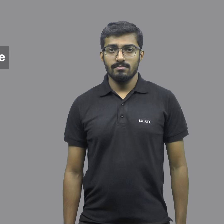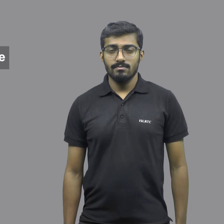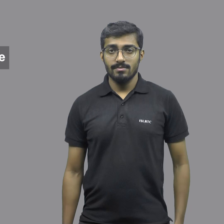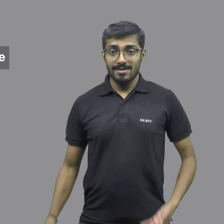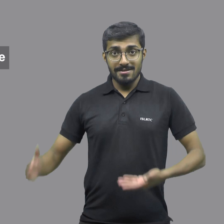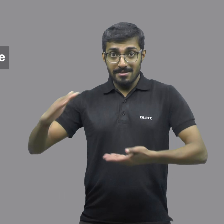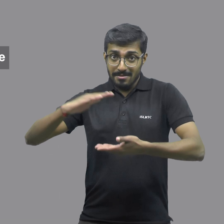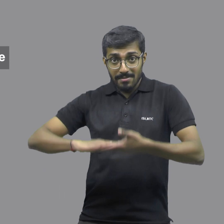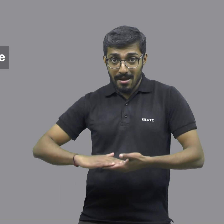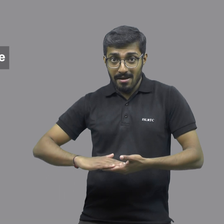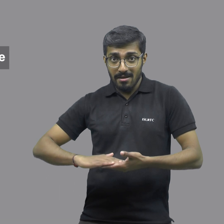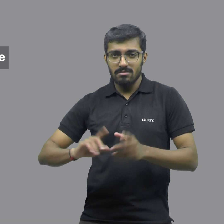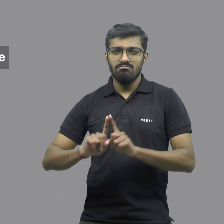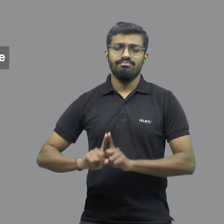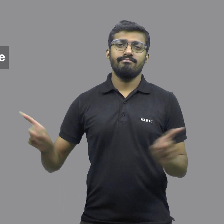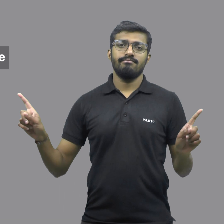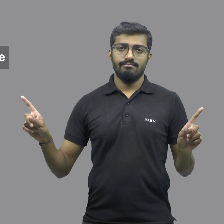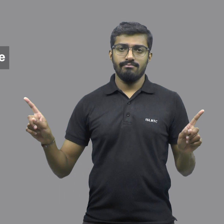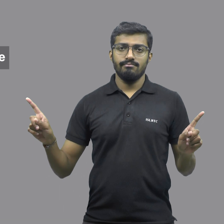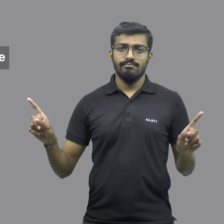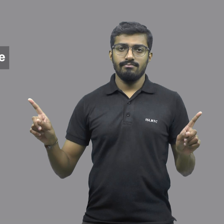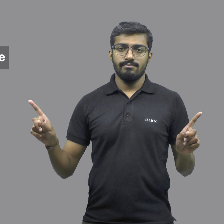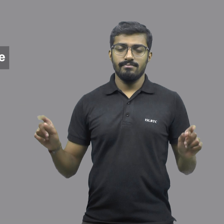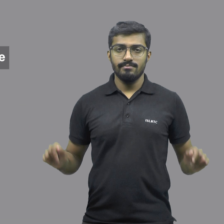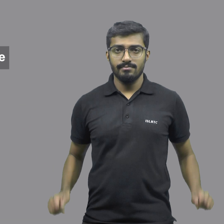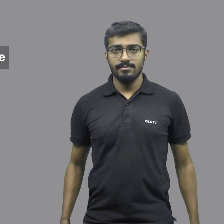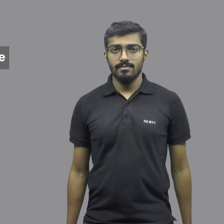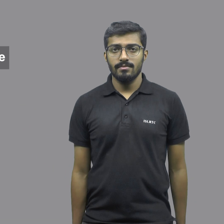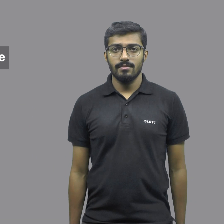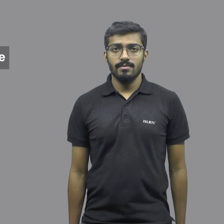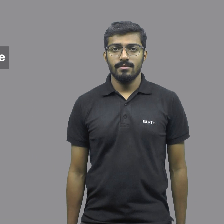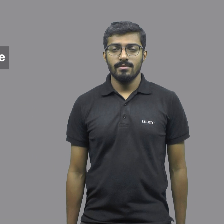Divorce